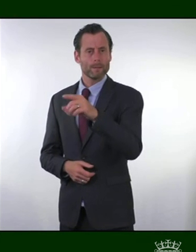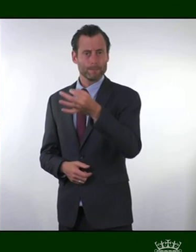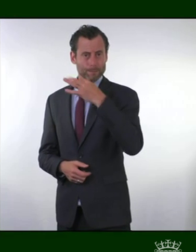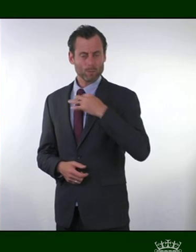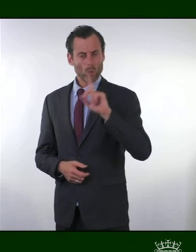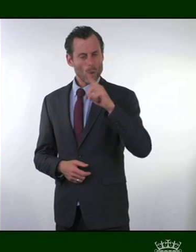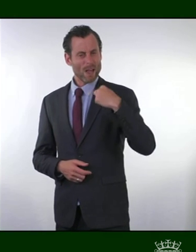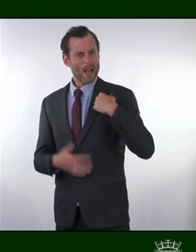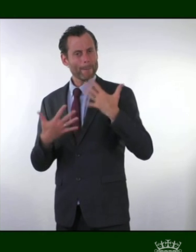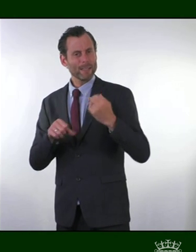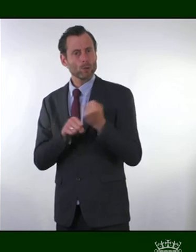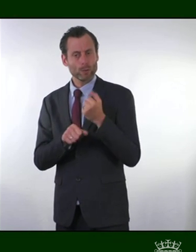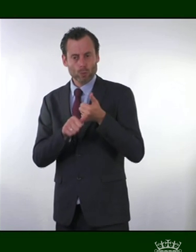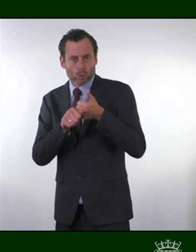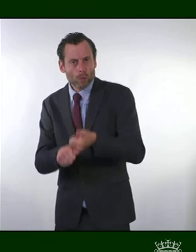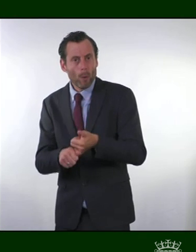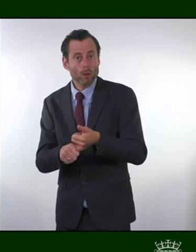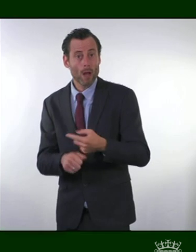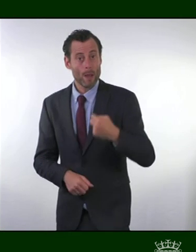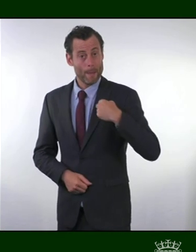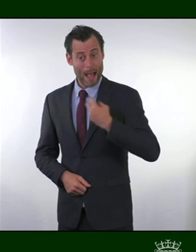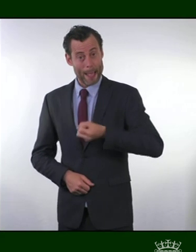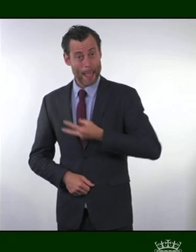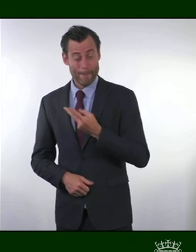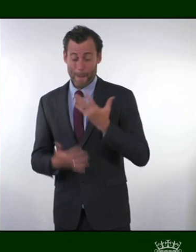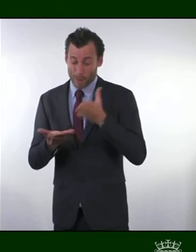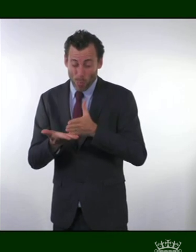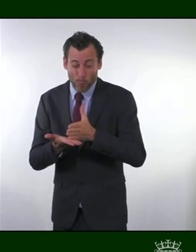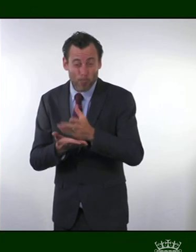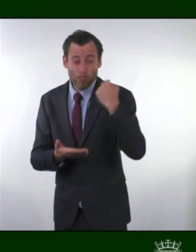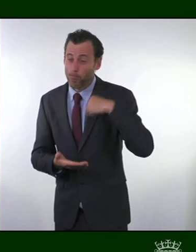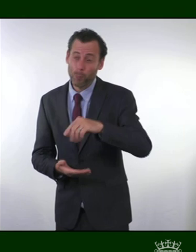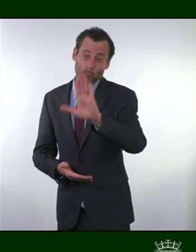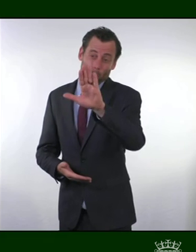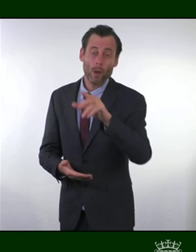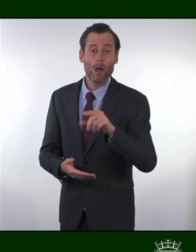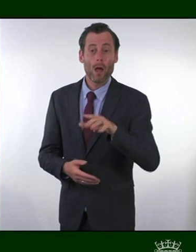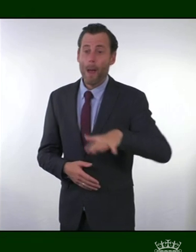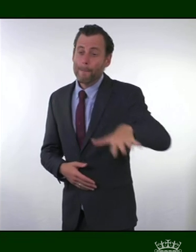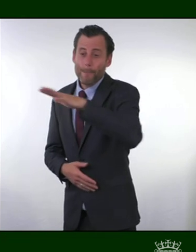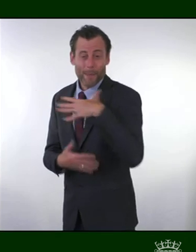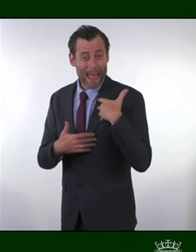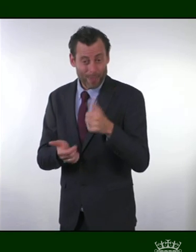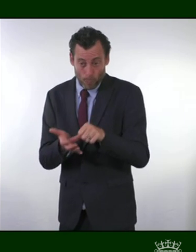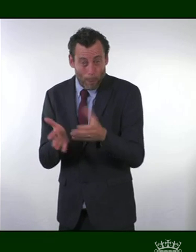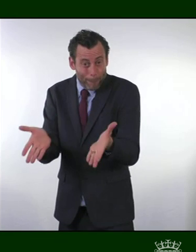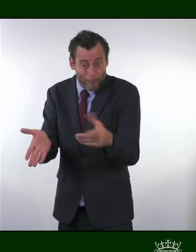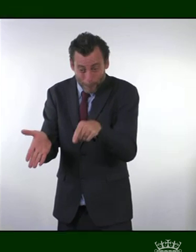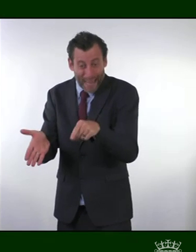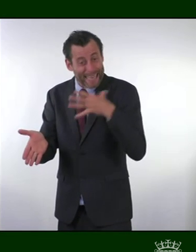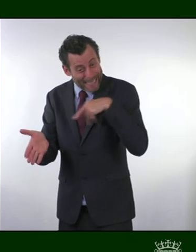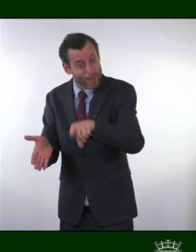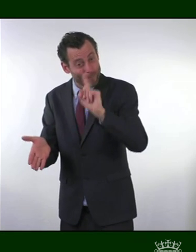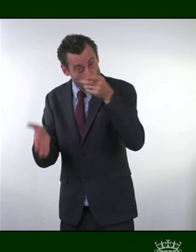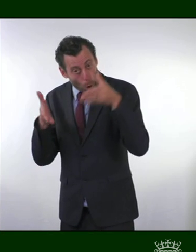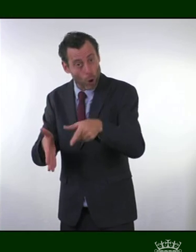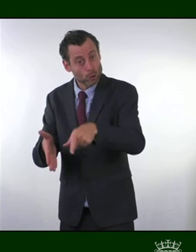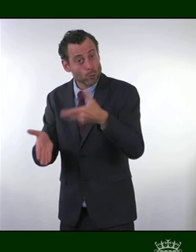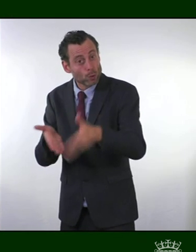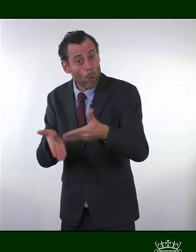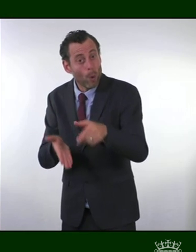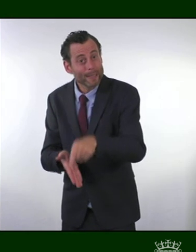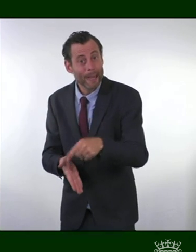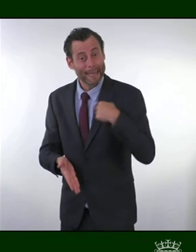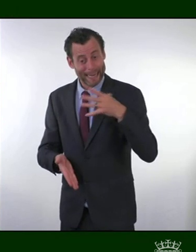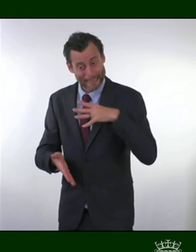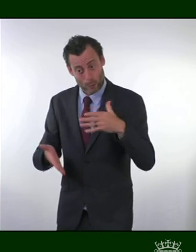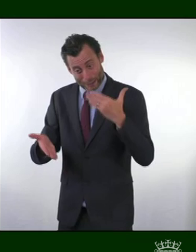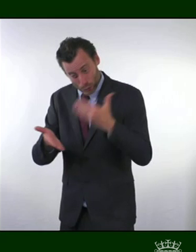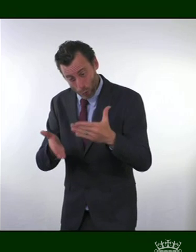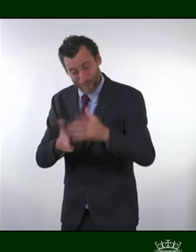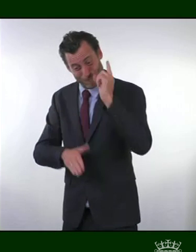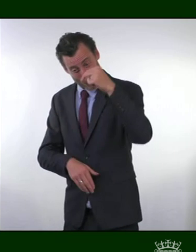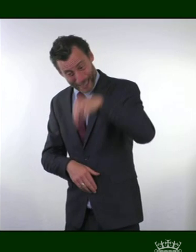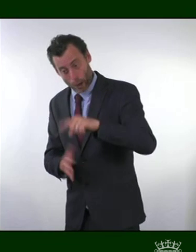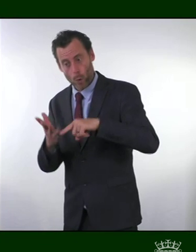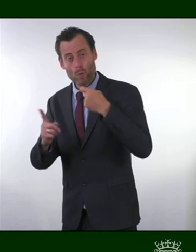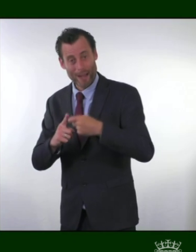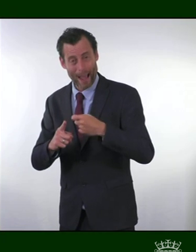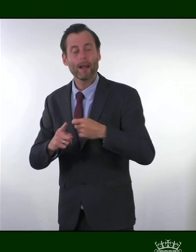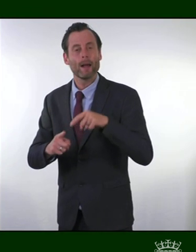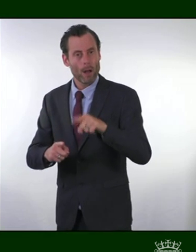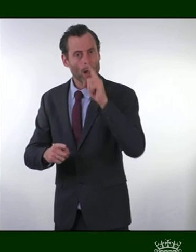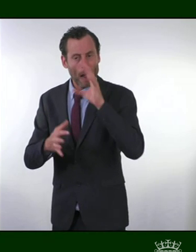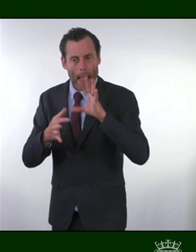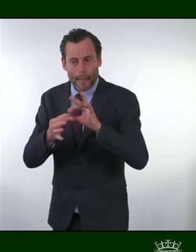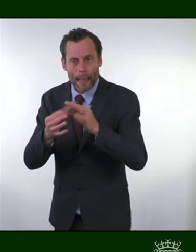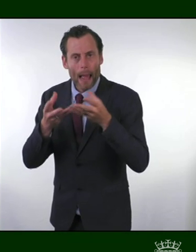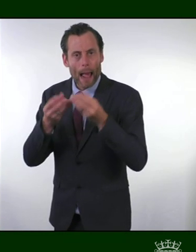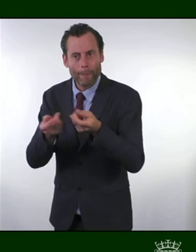My party has been repeatedly suggesting solutions to the public health problems facing our country, and we need to adopt them in the UK before this crisis becomes even more severe.